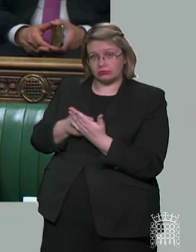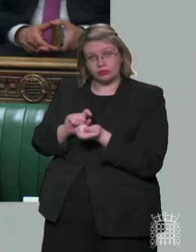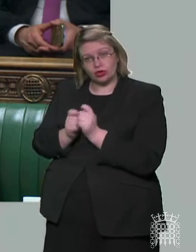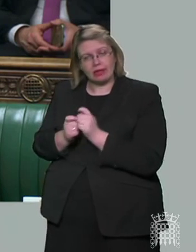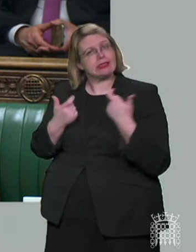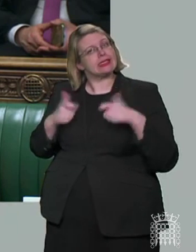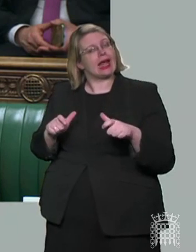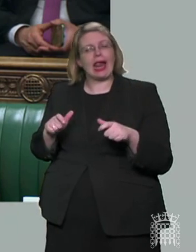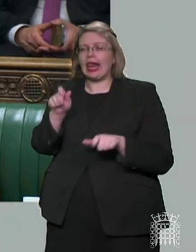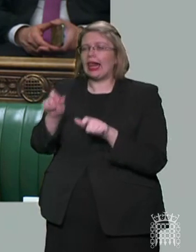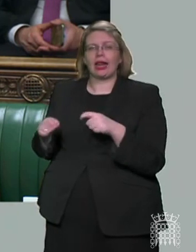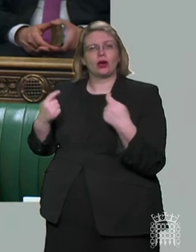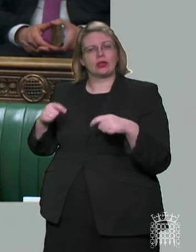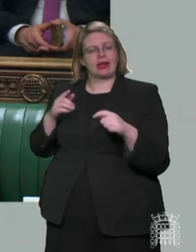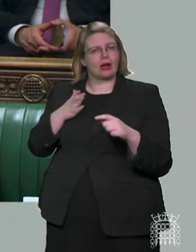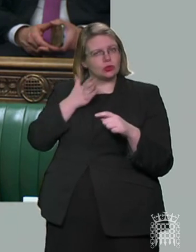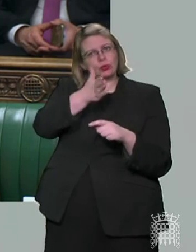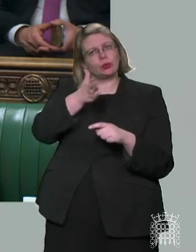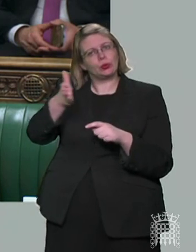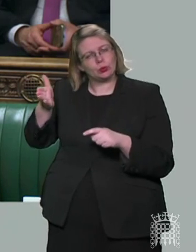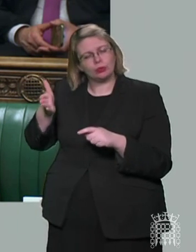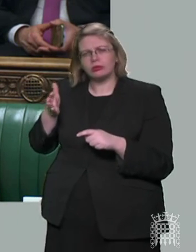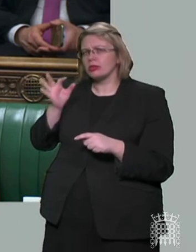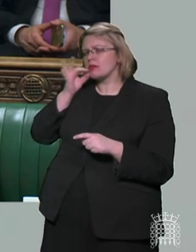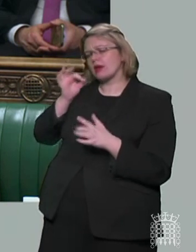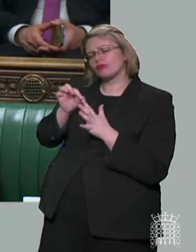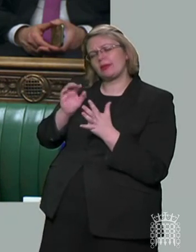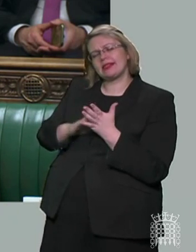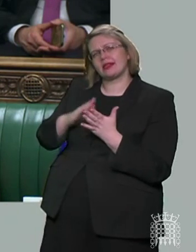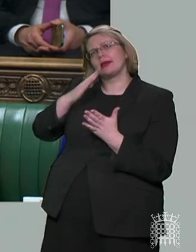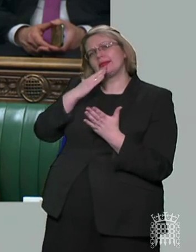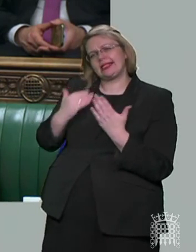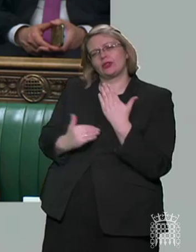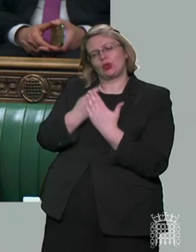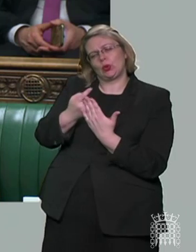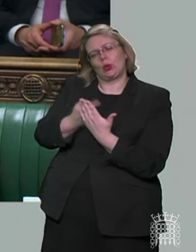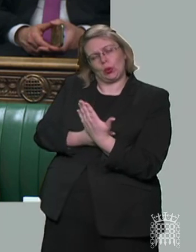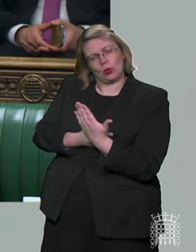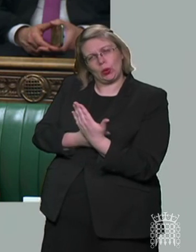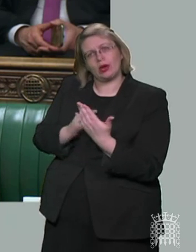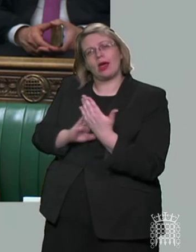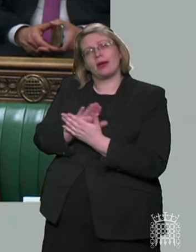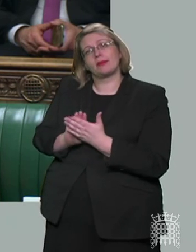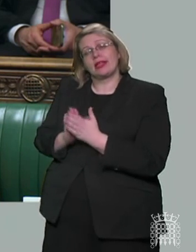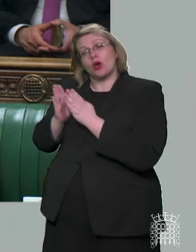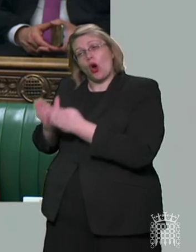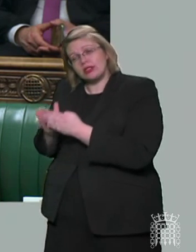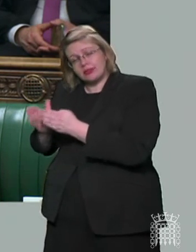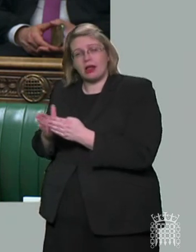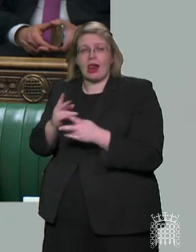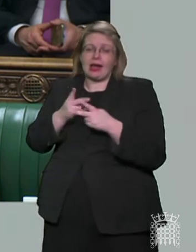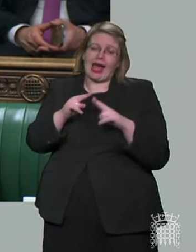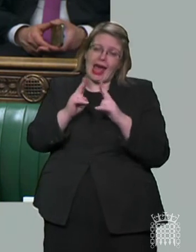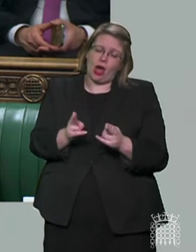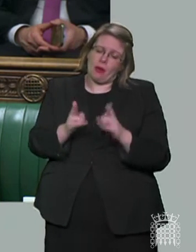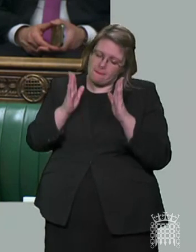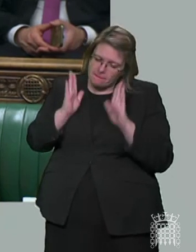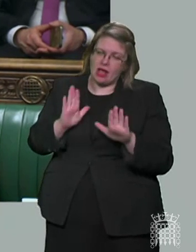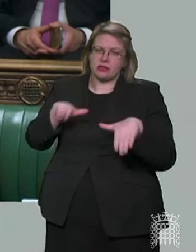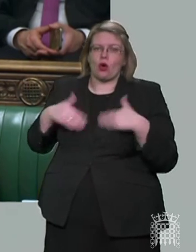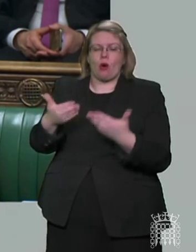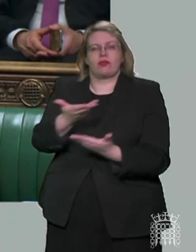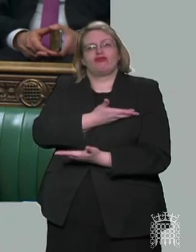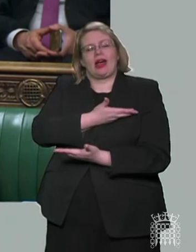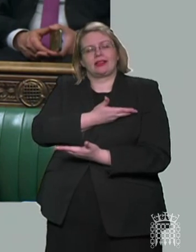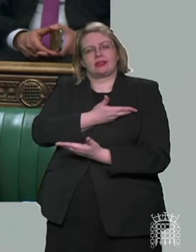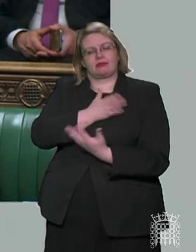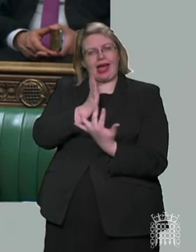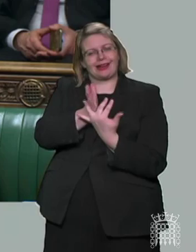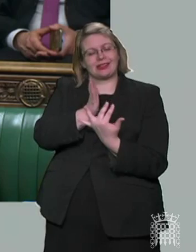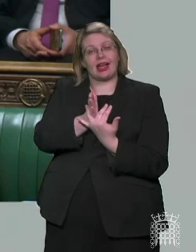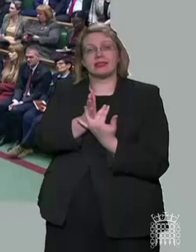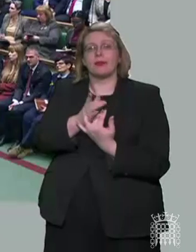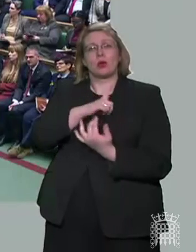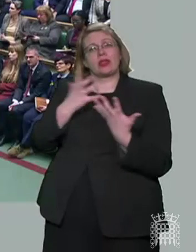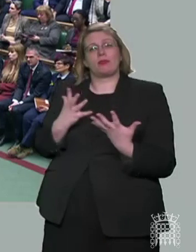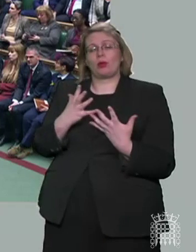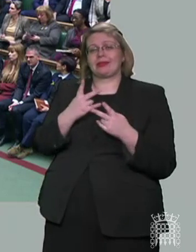Is the Prime Minister prepared to introduce legislation to make access to loved ones in care homes and hospitals a legal right, and not at the discretion of the care home or hospital concerned?